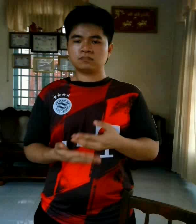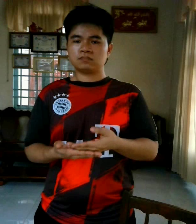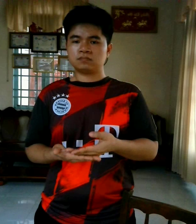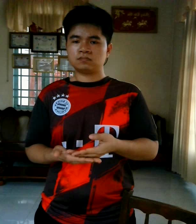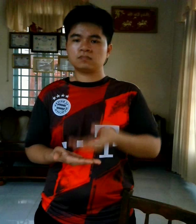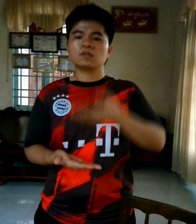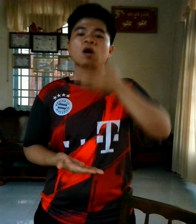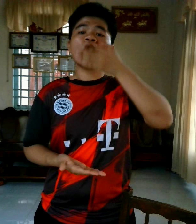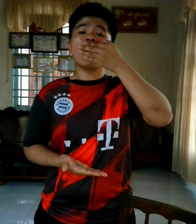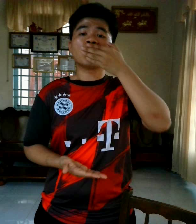sup